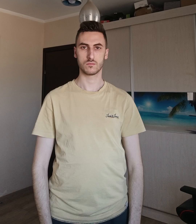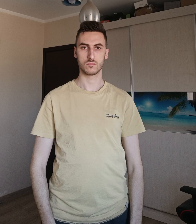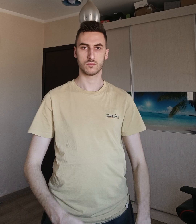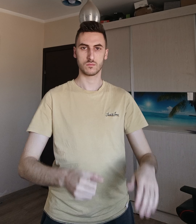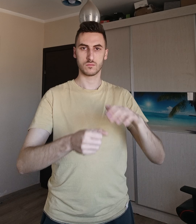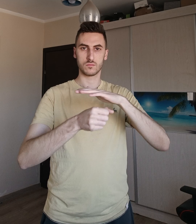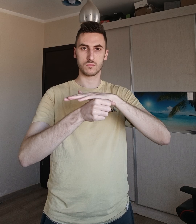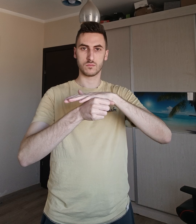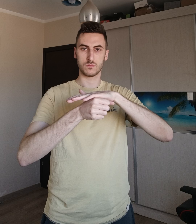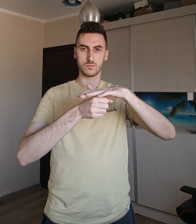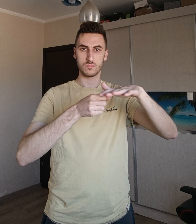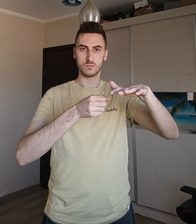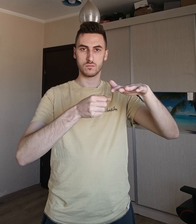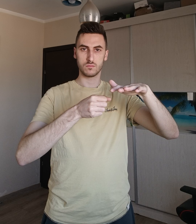מלא